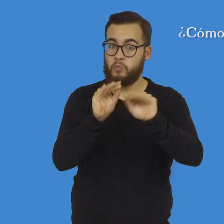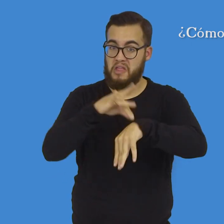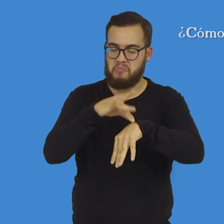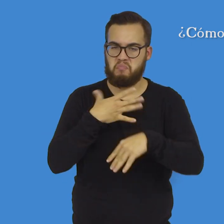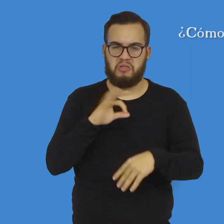enfermo